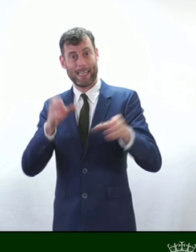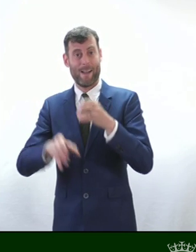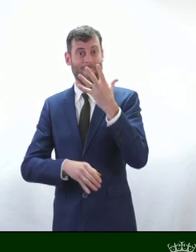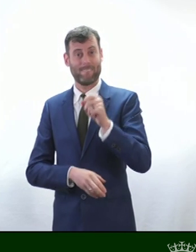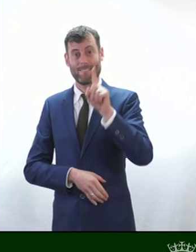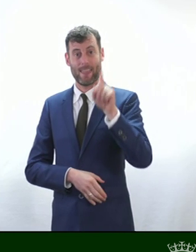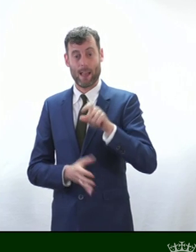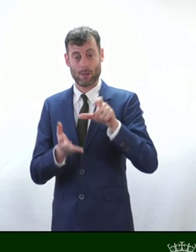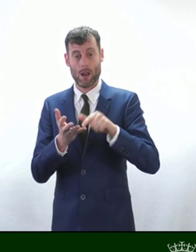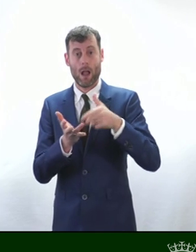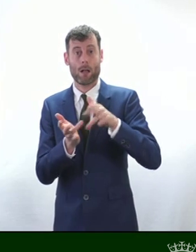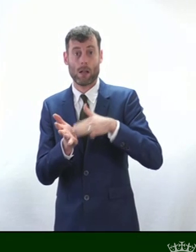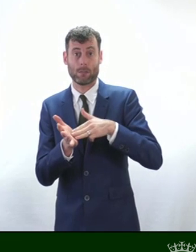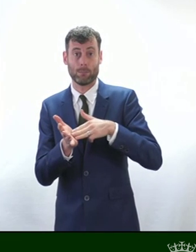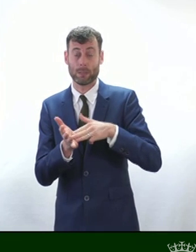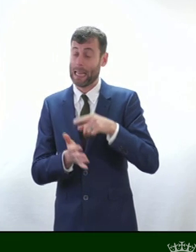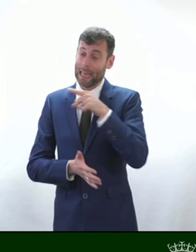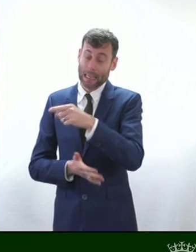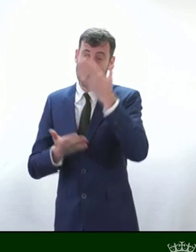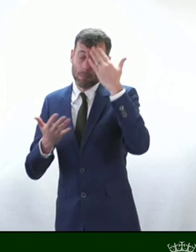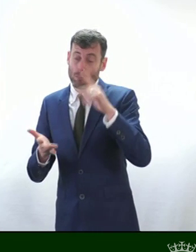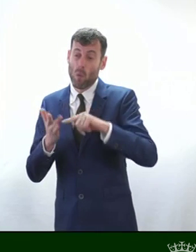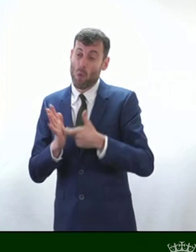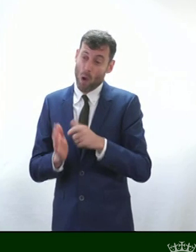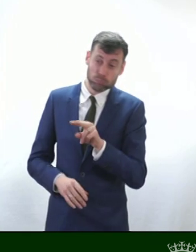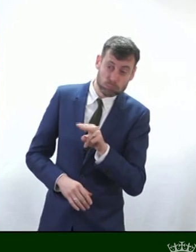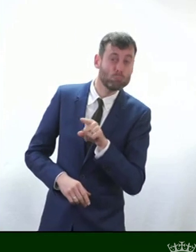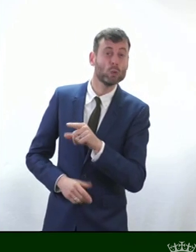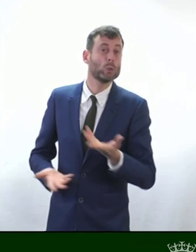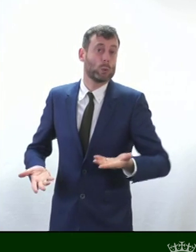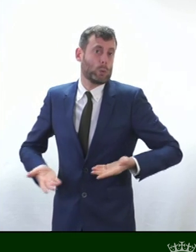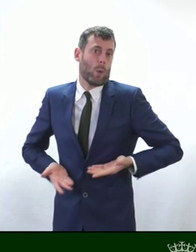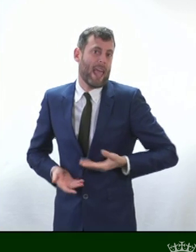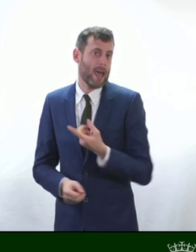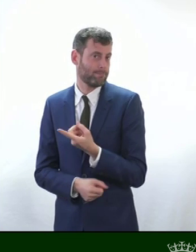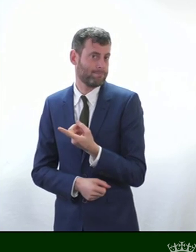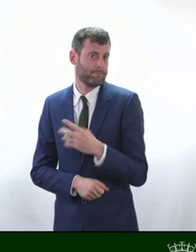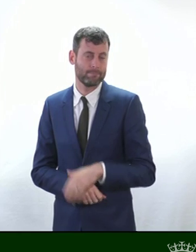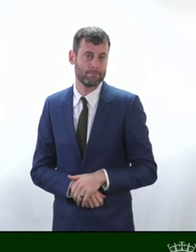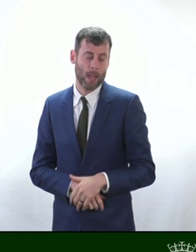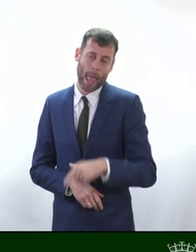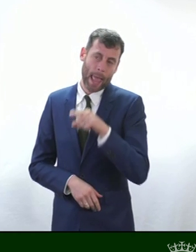He either does not know or he does not care. The Prime Minister said he had a deal.